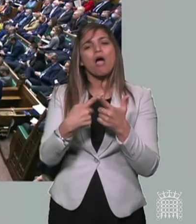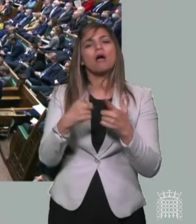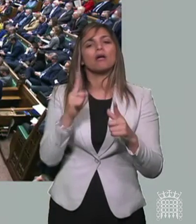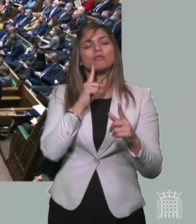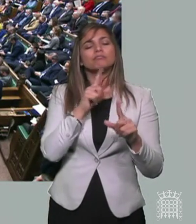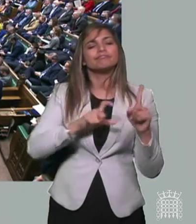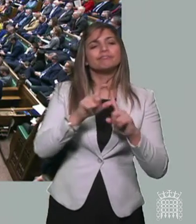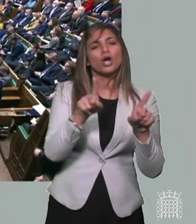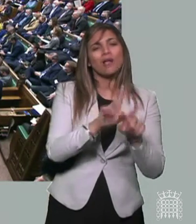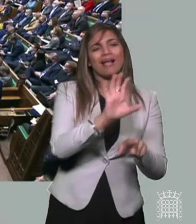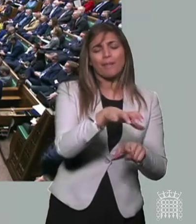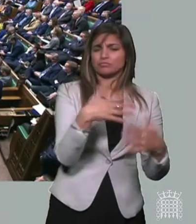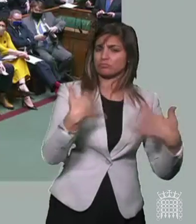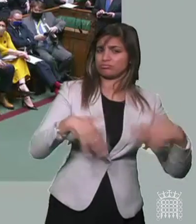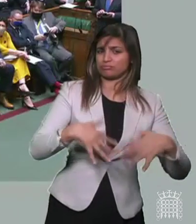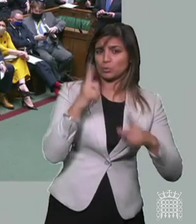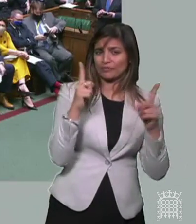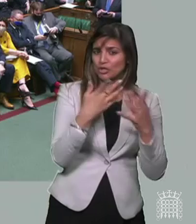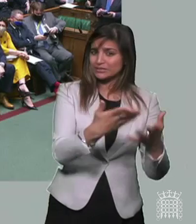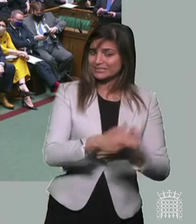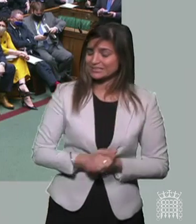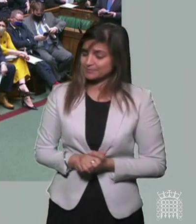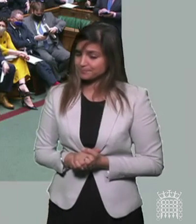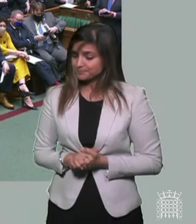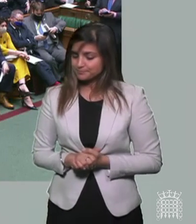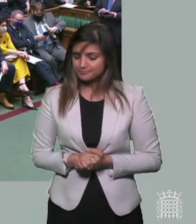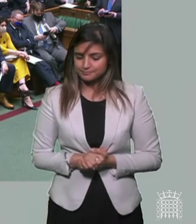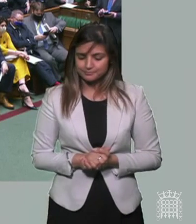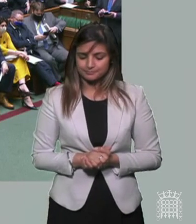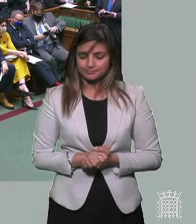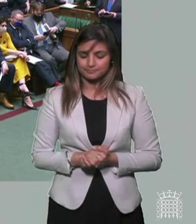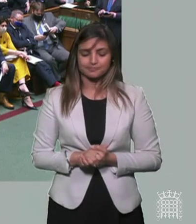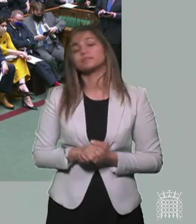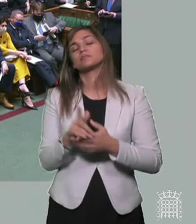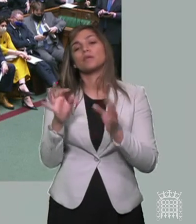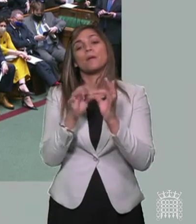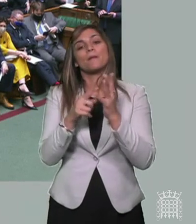I call the leader of the Scottish National party, Ian Blackford.